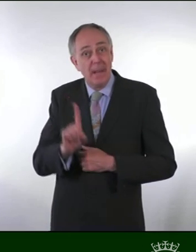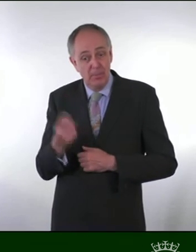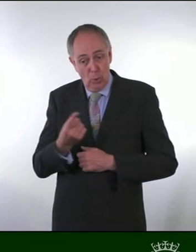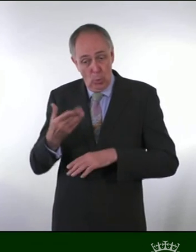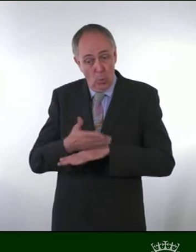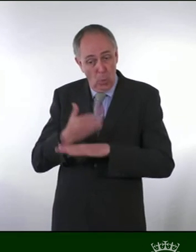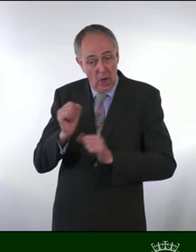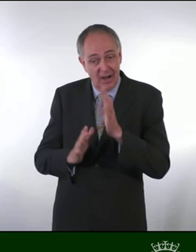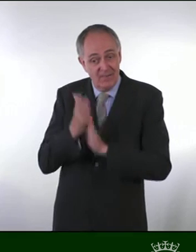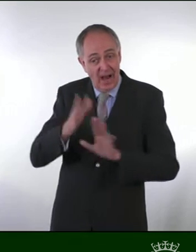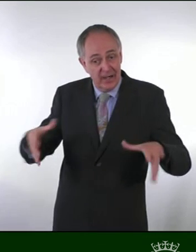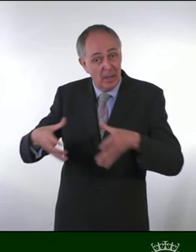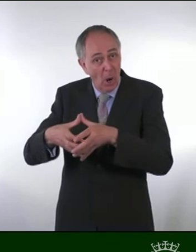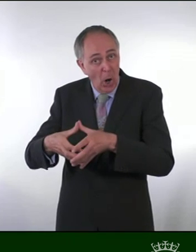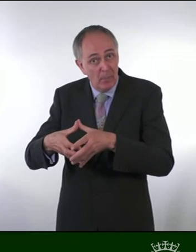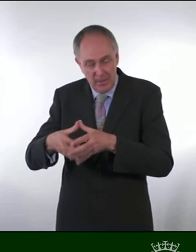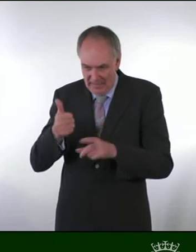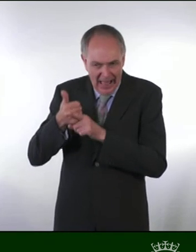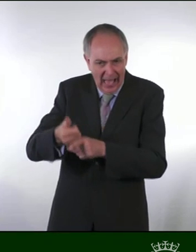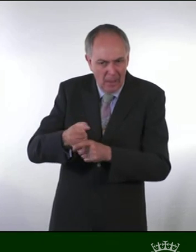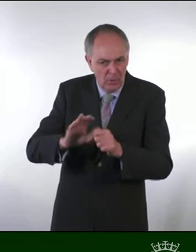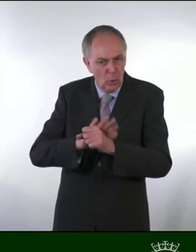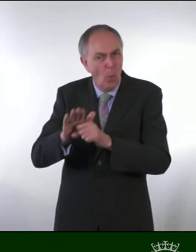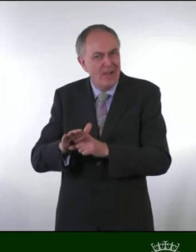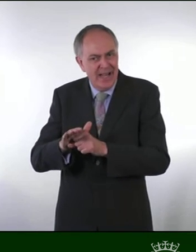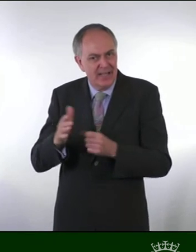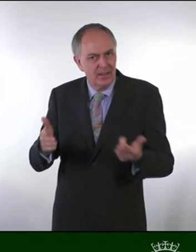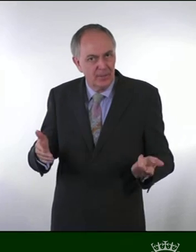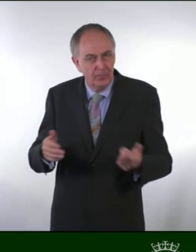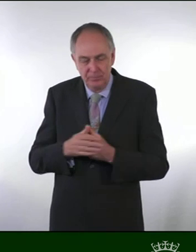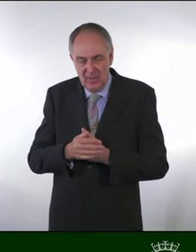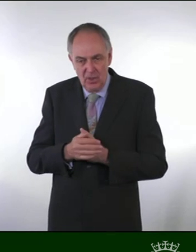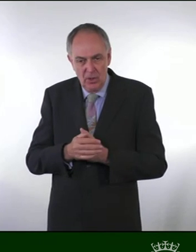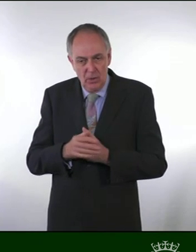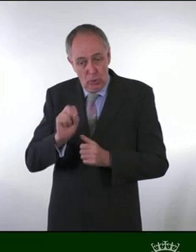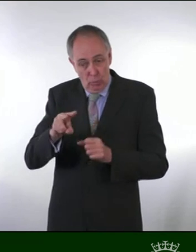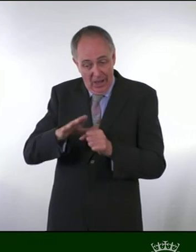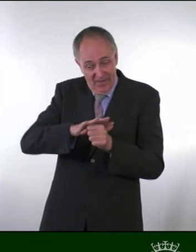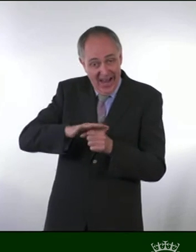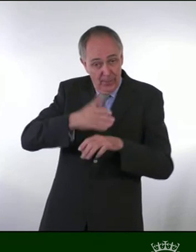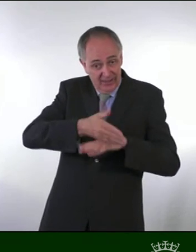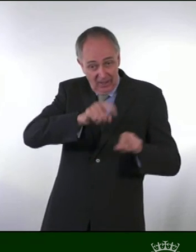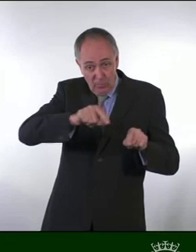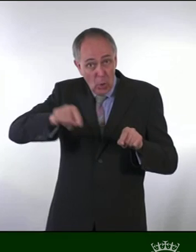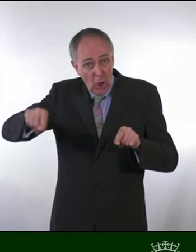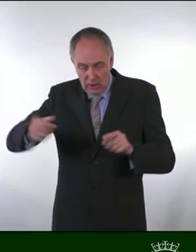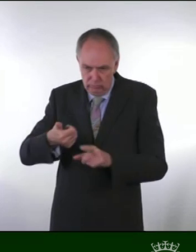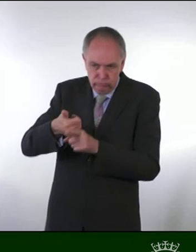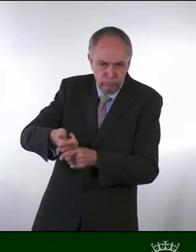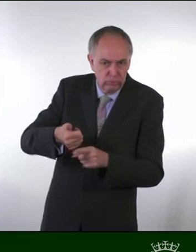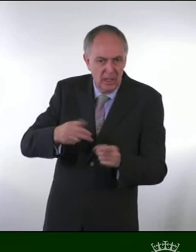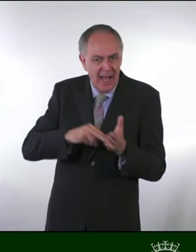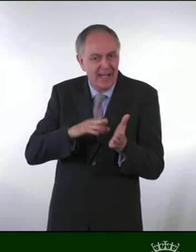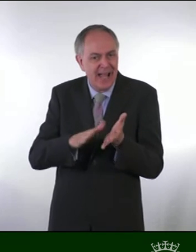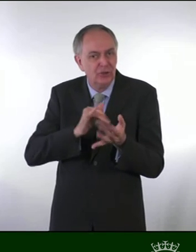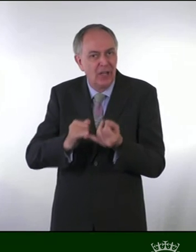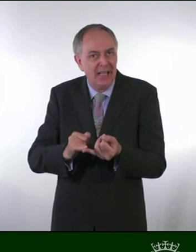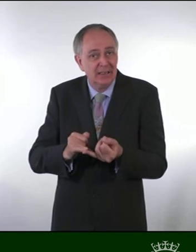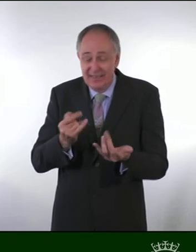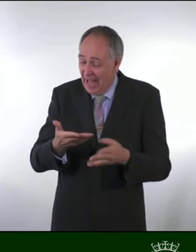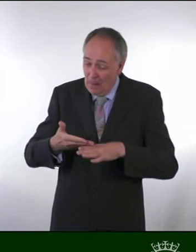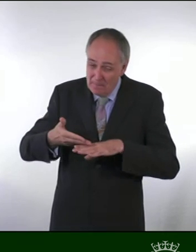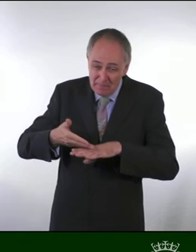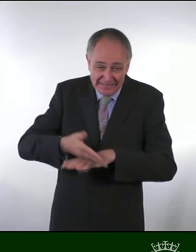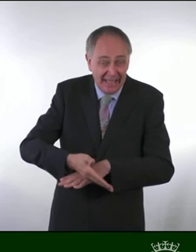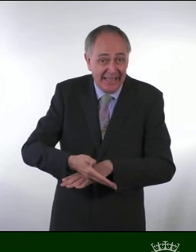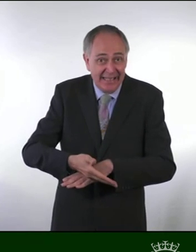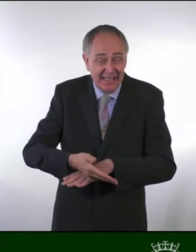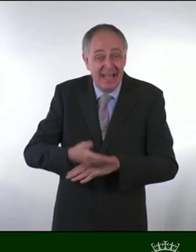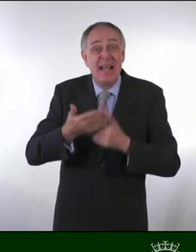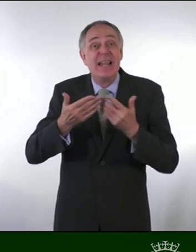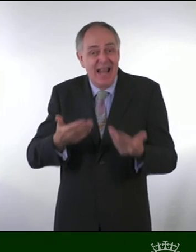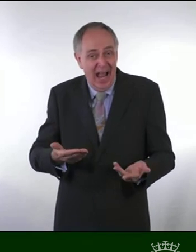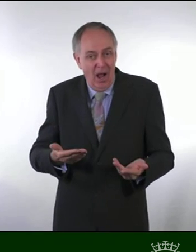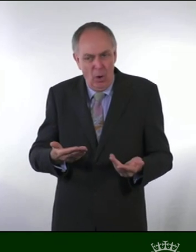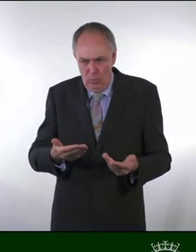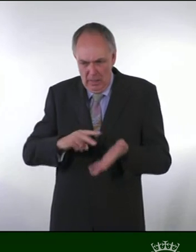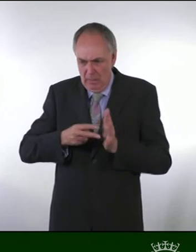They have taken 12 additional areas of work supporting our NHS, and while they are busier than ever, they are about to face another round of devastating cuts.